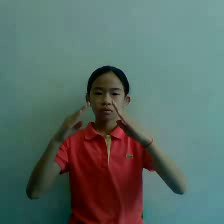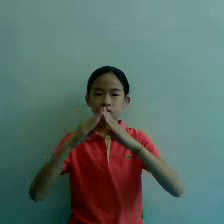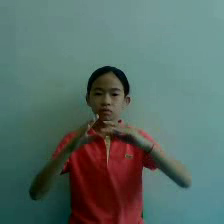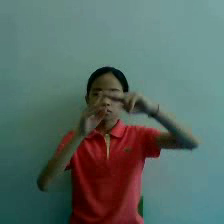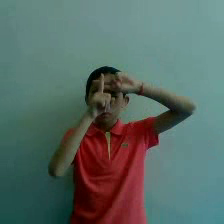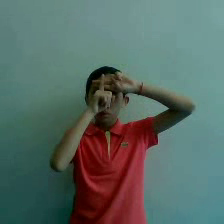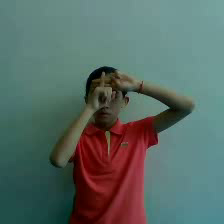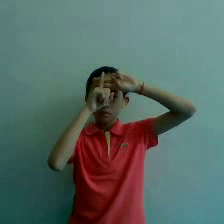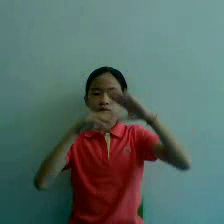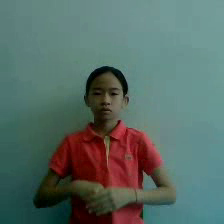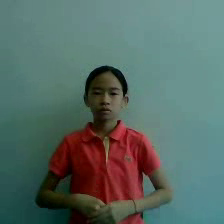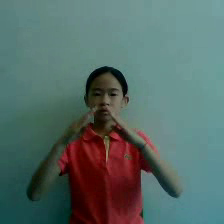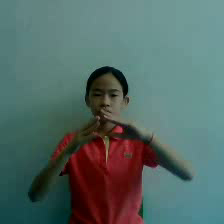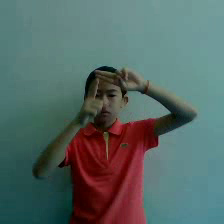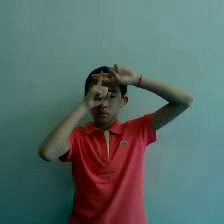Bệnh viện